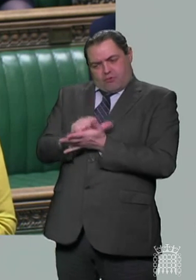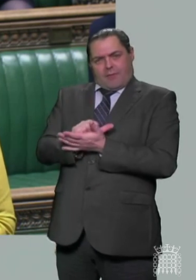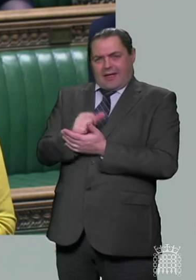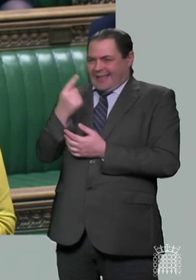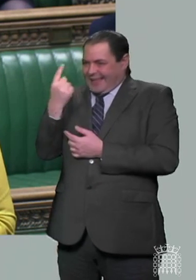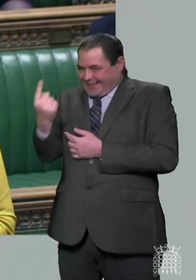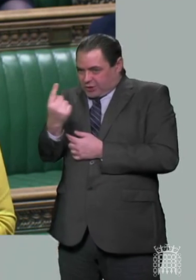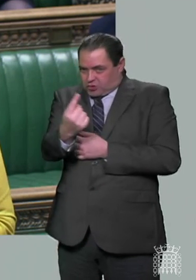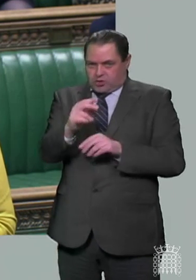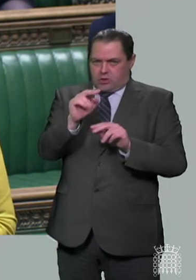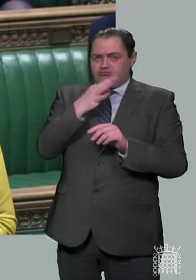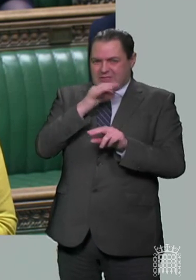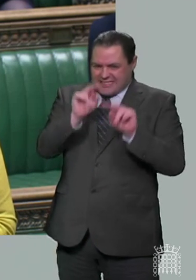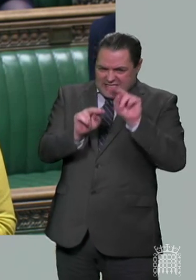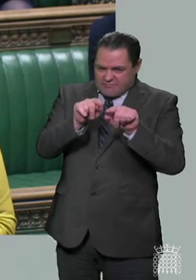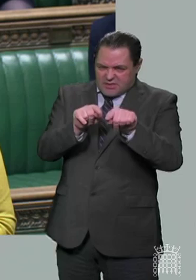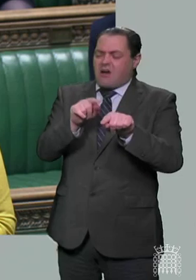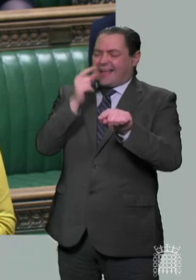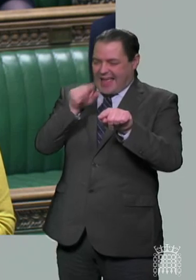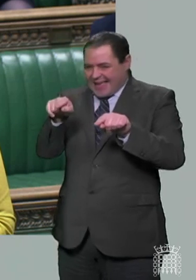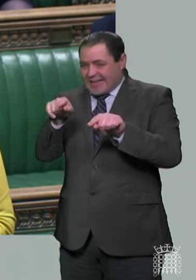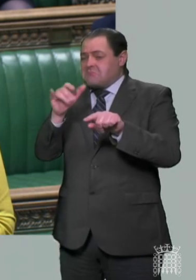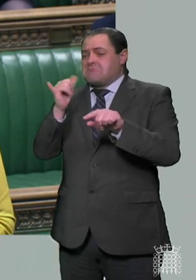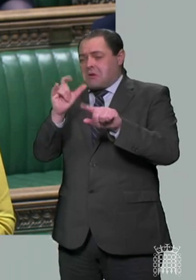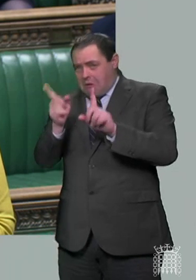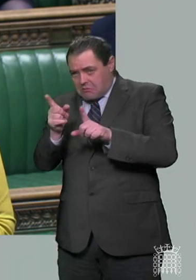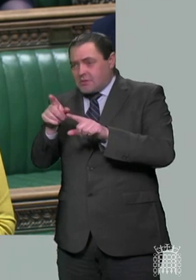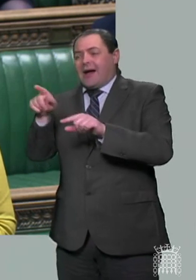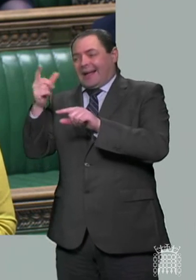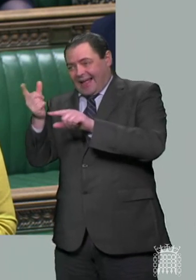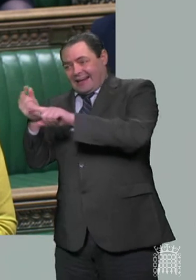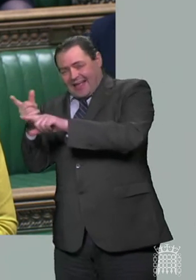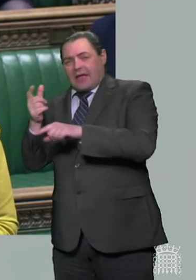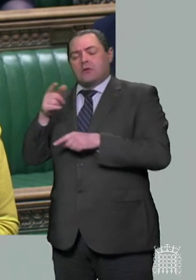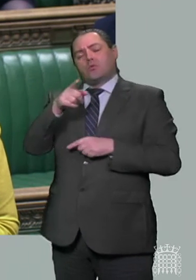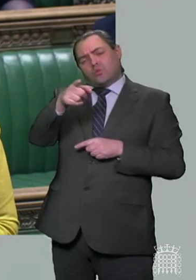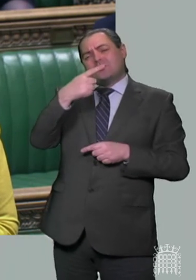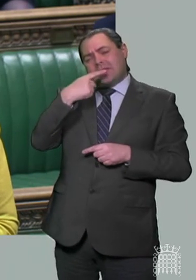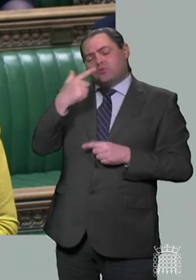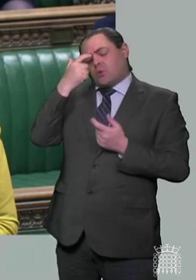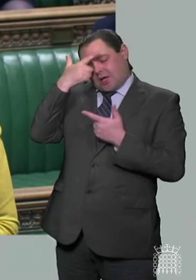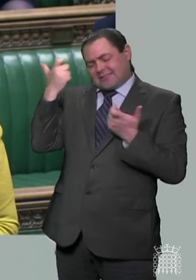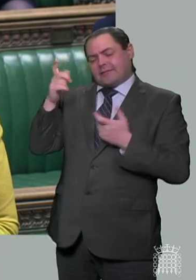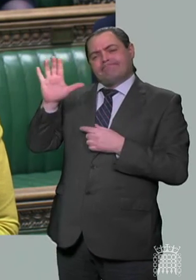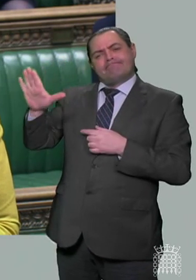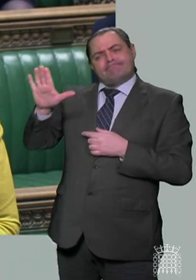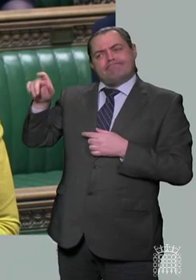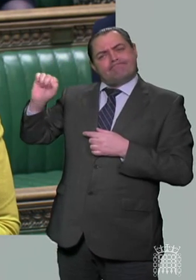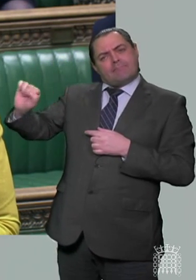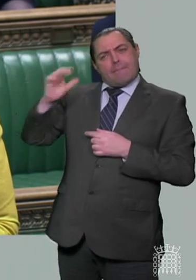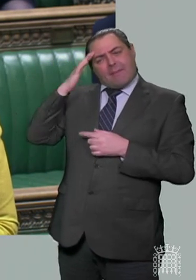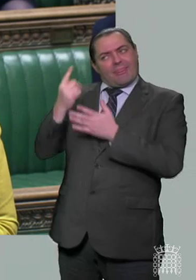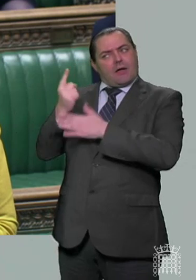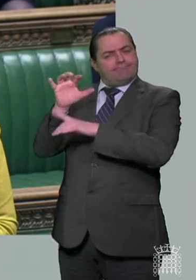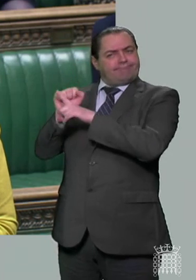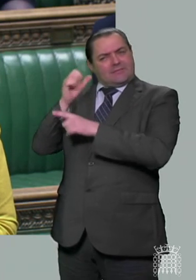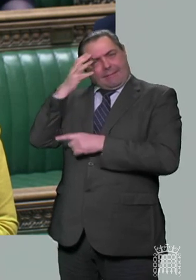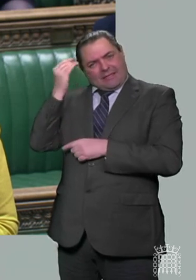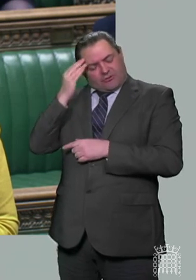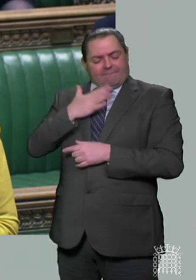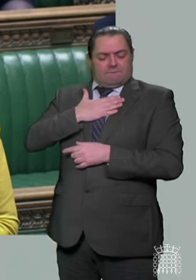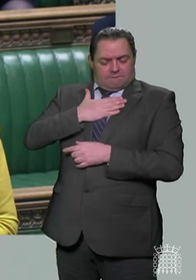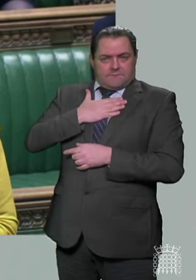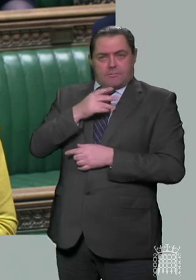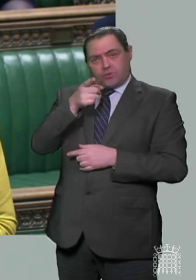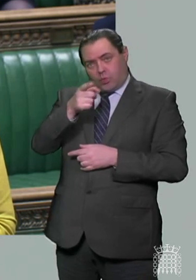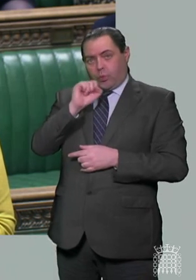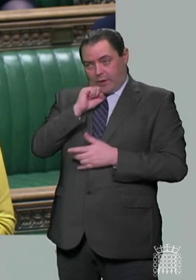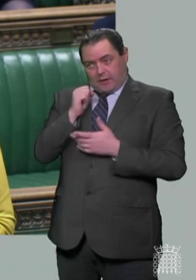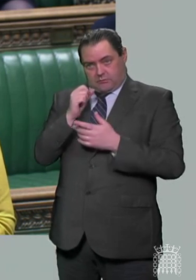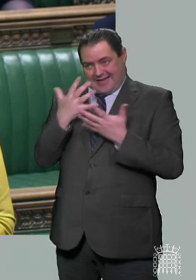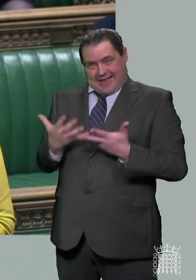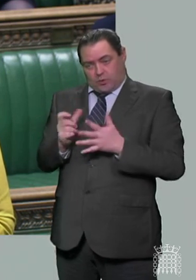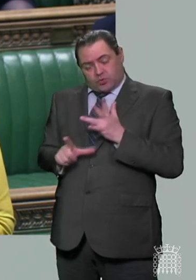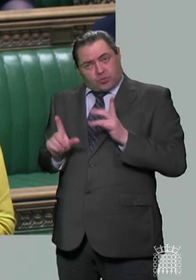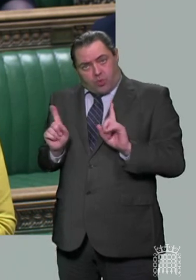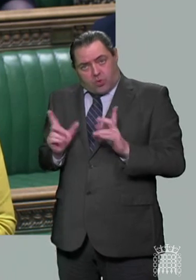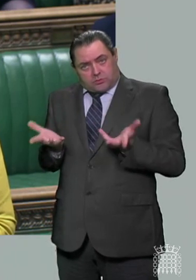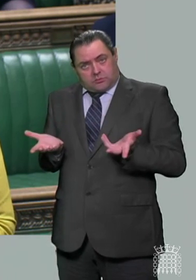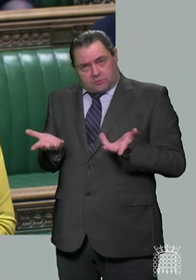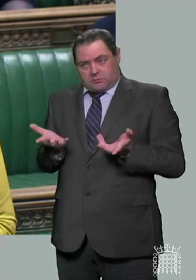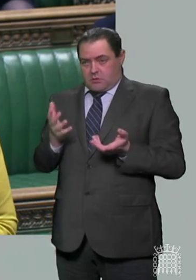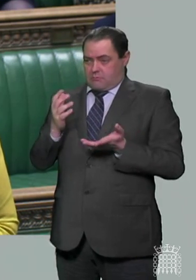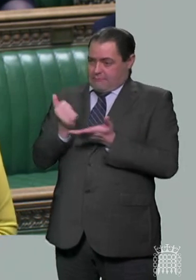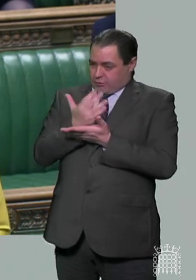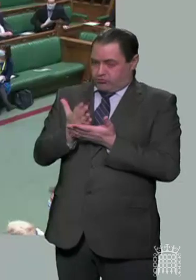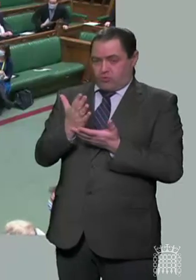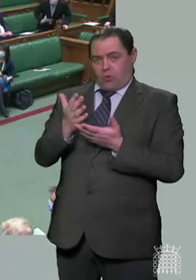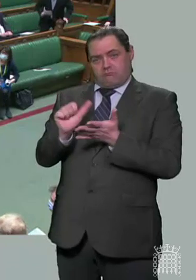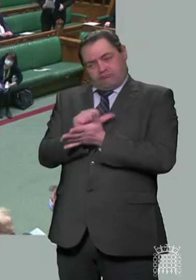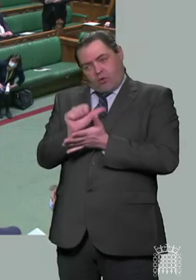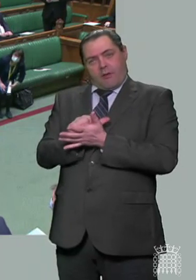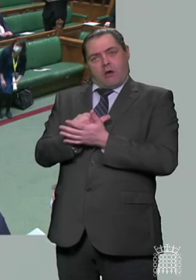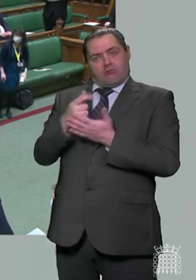I noted the Prime Minister’s sympathy for the plight of my right honourable Friend and her mother, but what specific steps will his Government take to make sure that visiting restrictions are proportionate across the board?